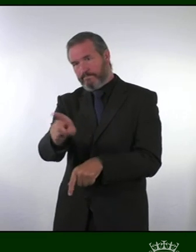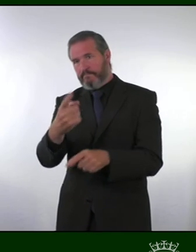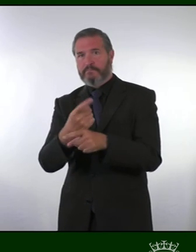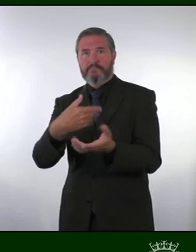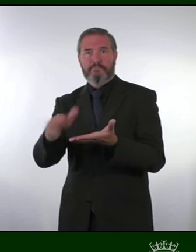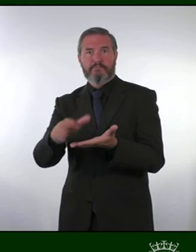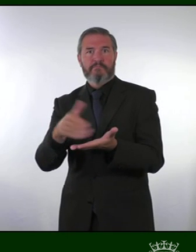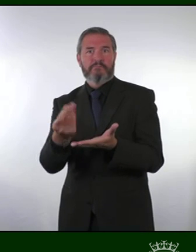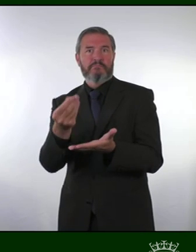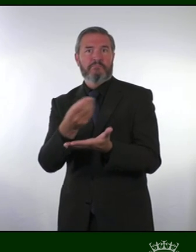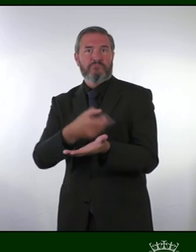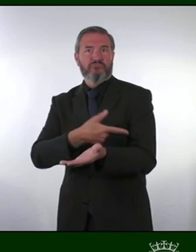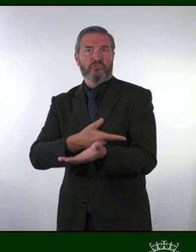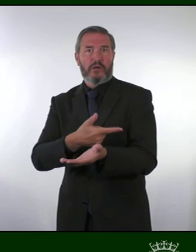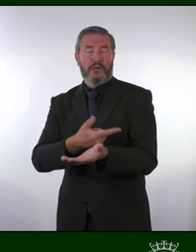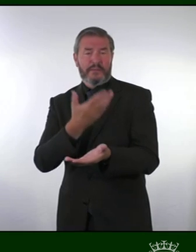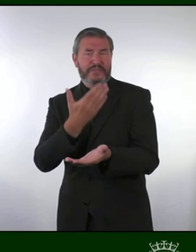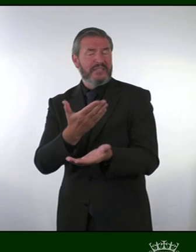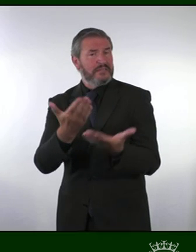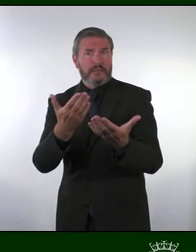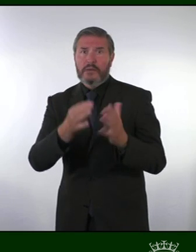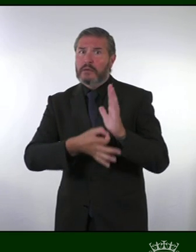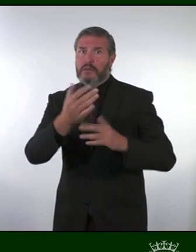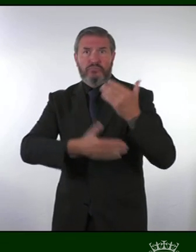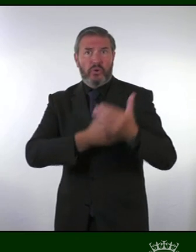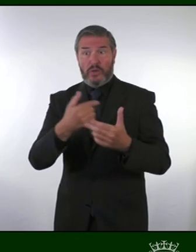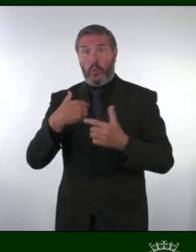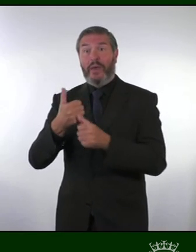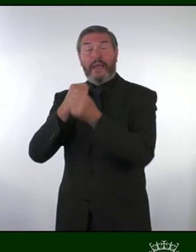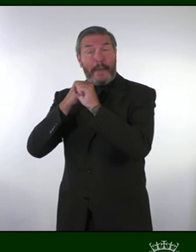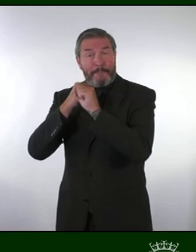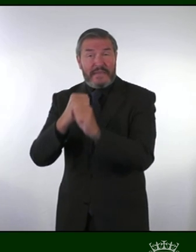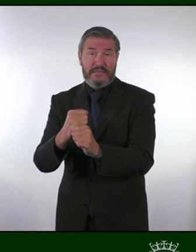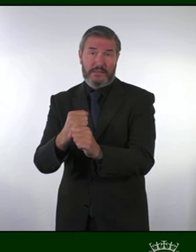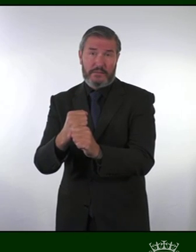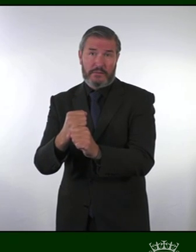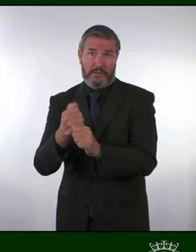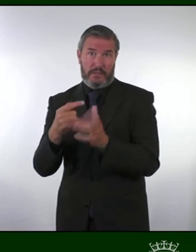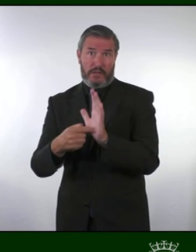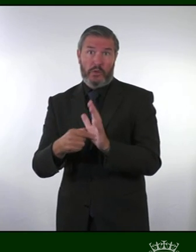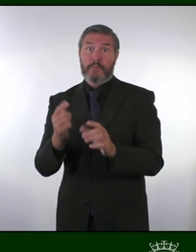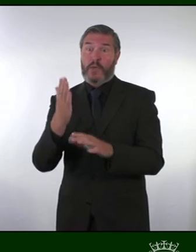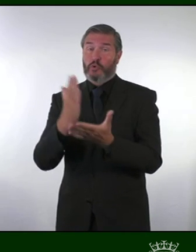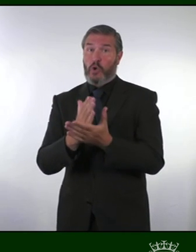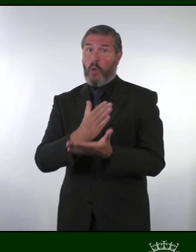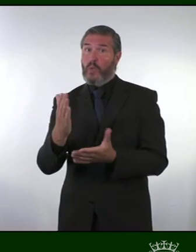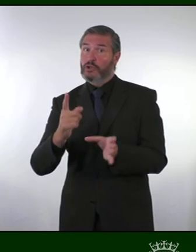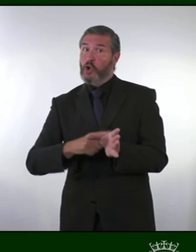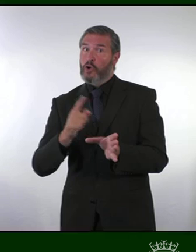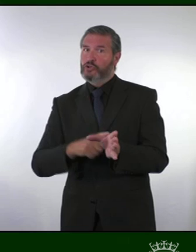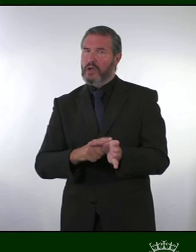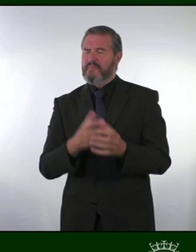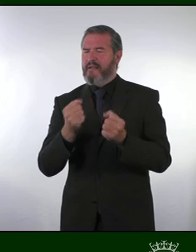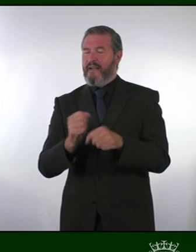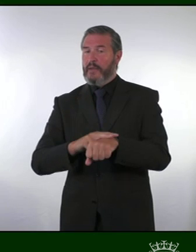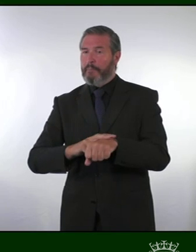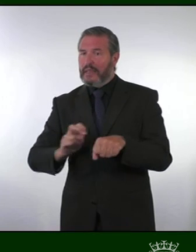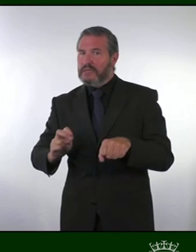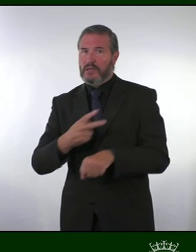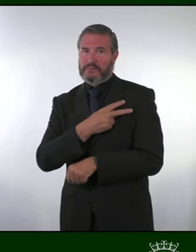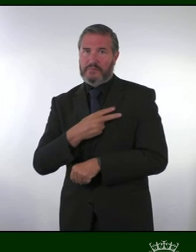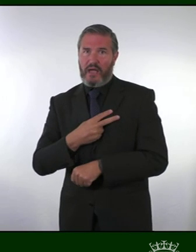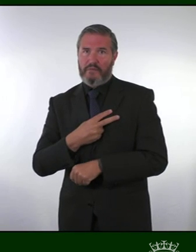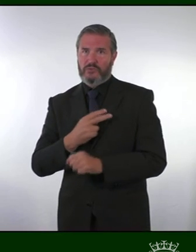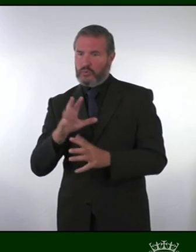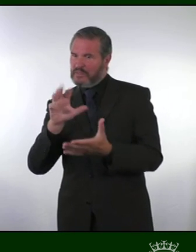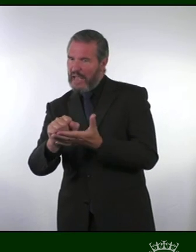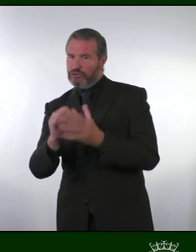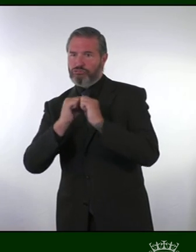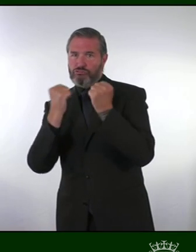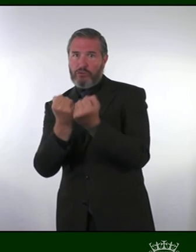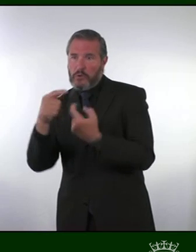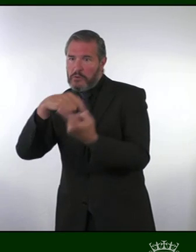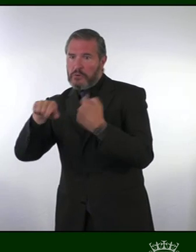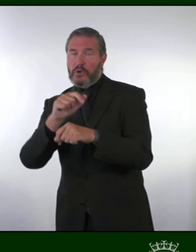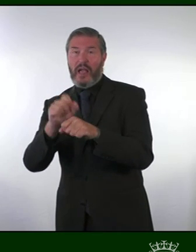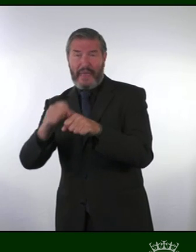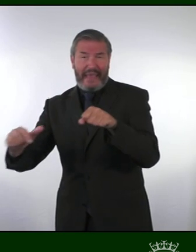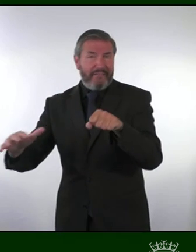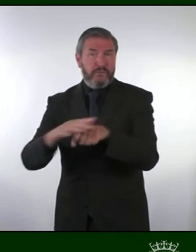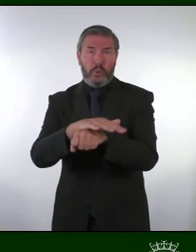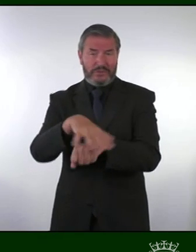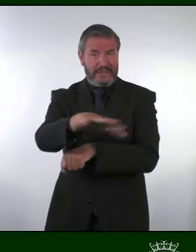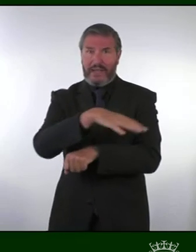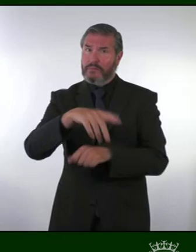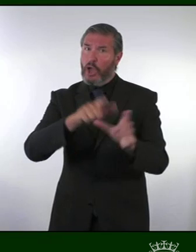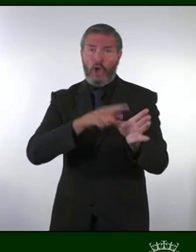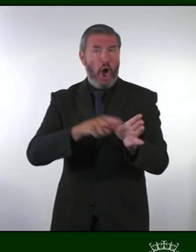Can the Prime Minister update me on what progress is being made to deliver on our manifesto commitment to ensure that West Yorkshire police have the resources and personnel they need to tackle those drug dealers, who are infecting Keighley’s soul?